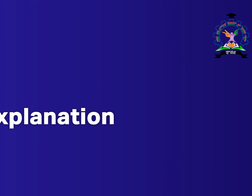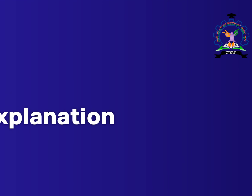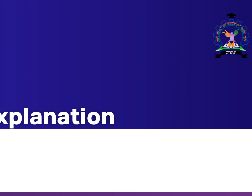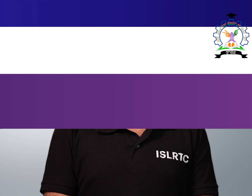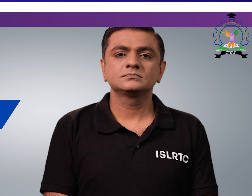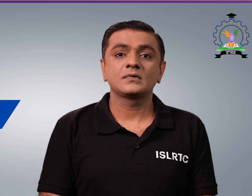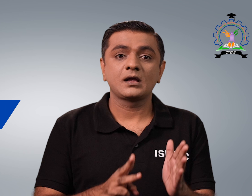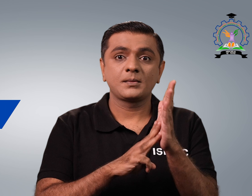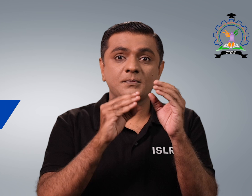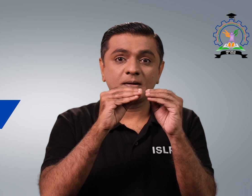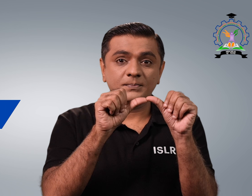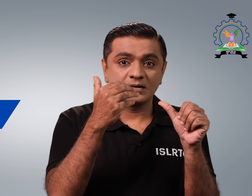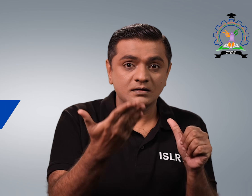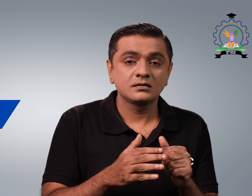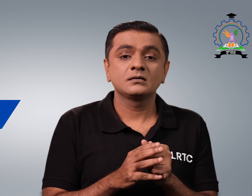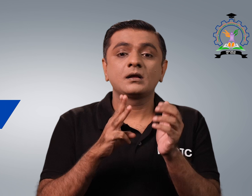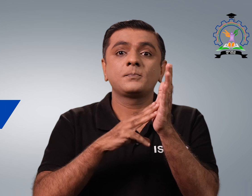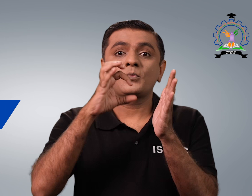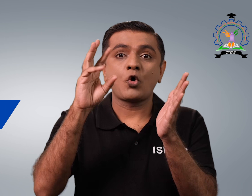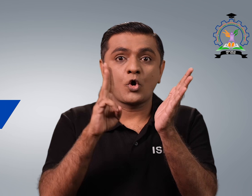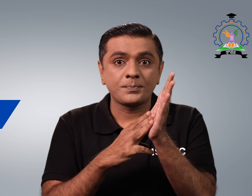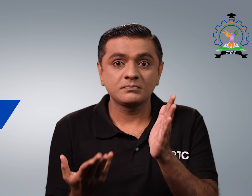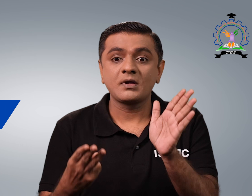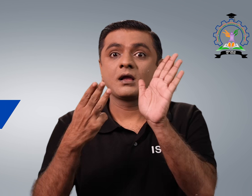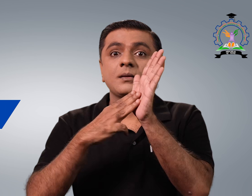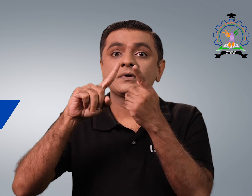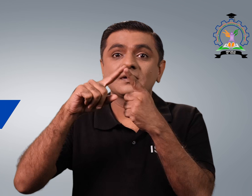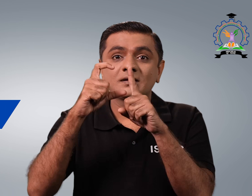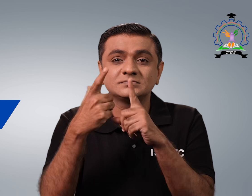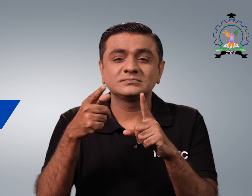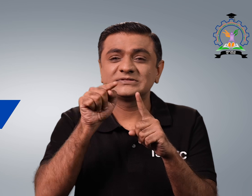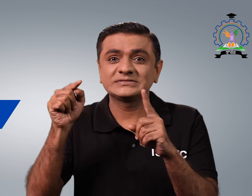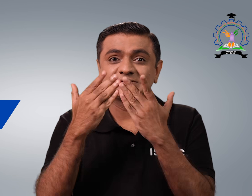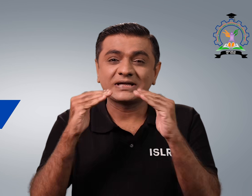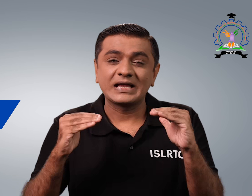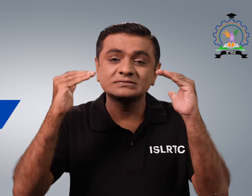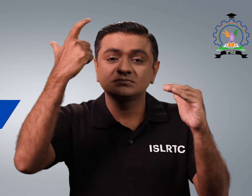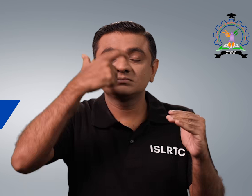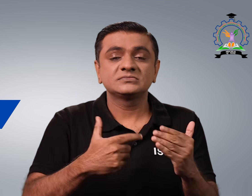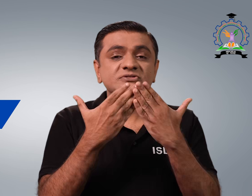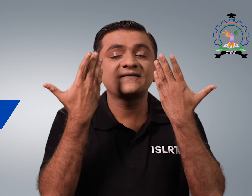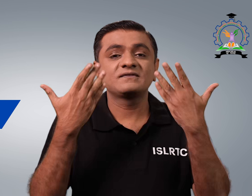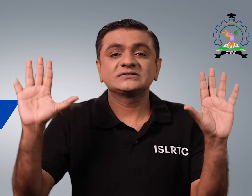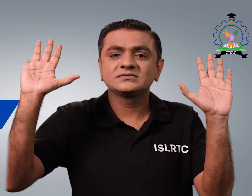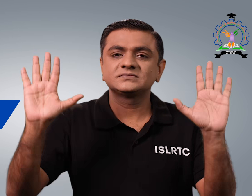Post graduate is person who has completed his / her Masters such as MA, M.Com, M.Ed etc.